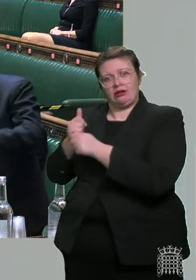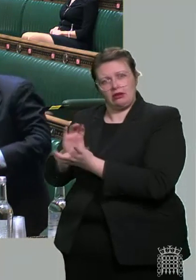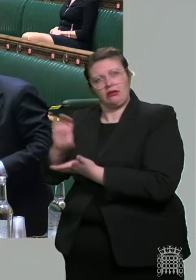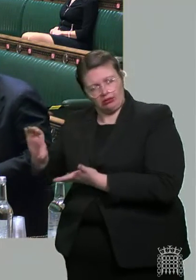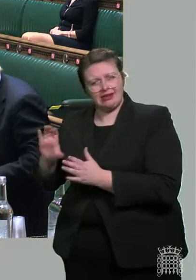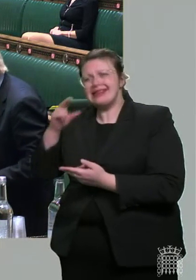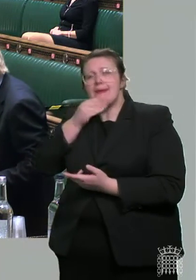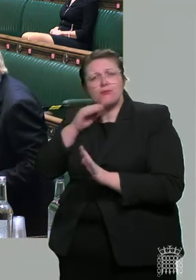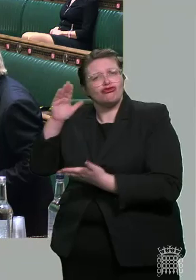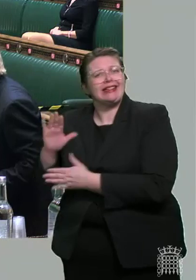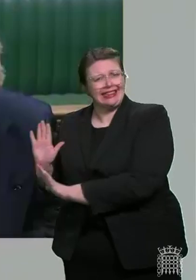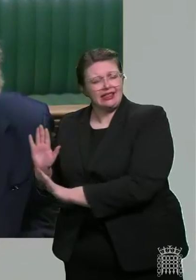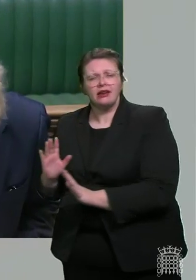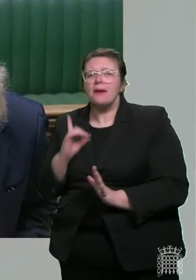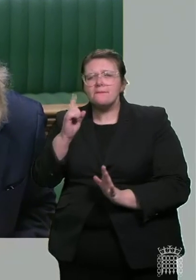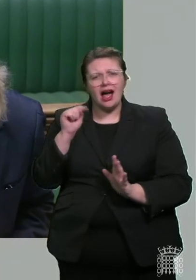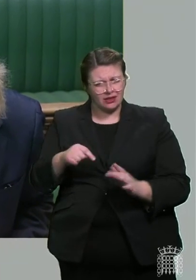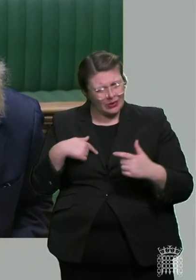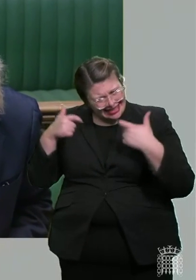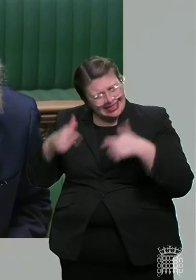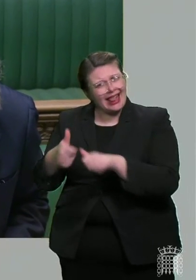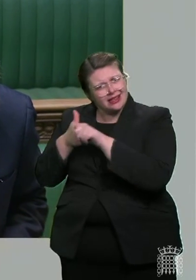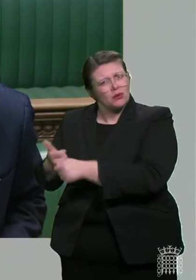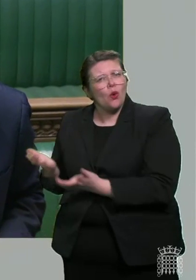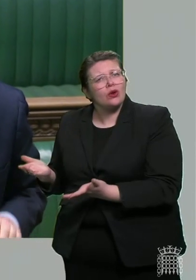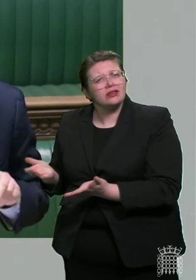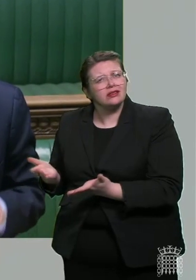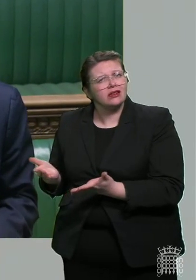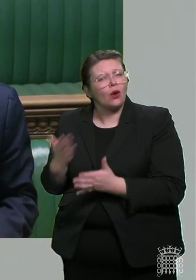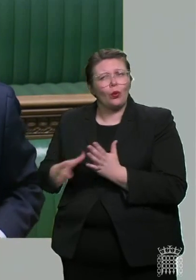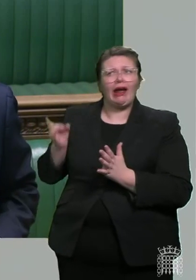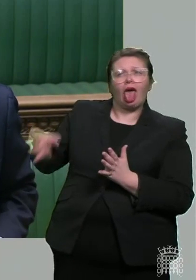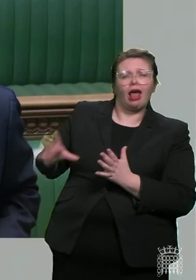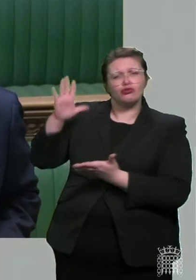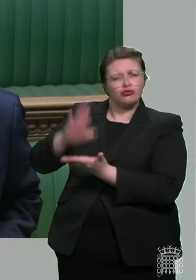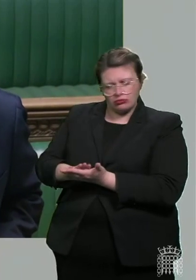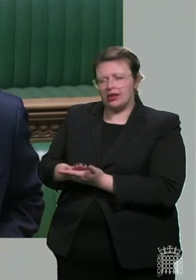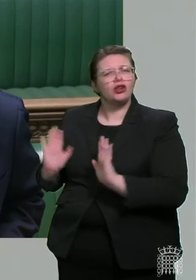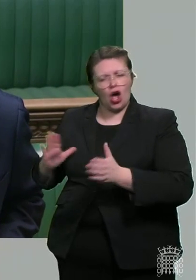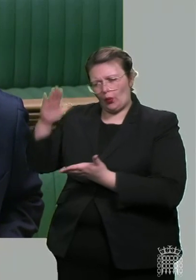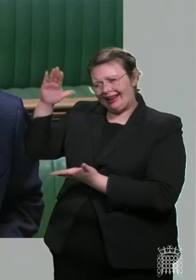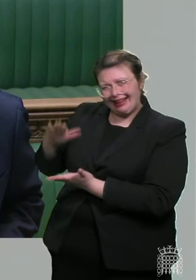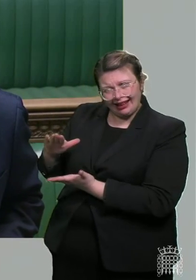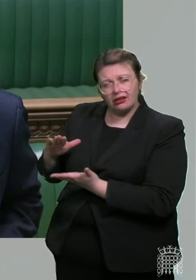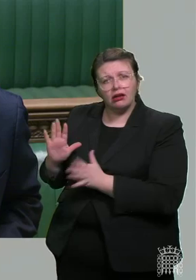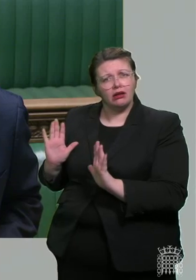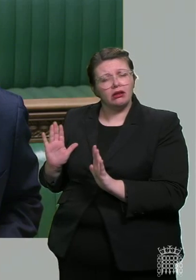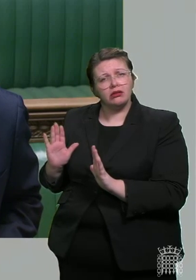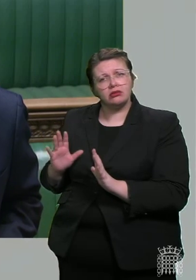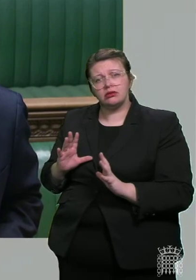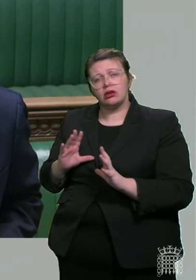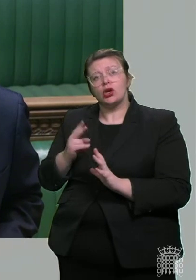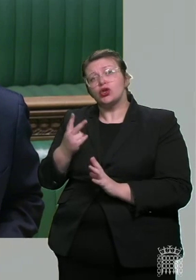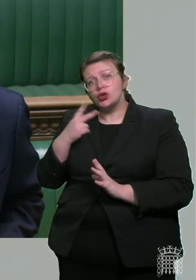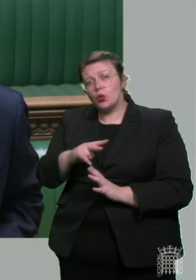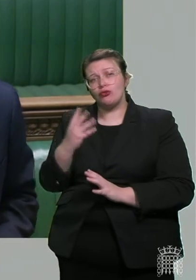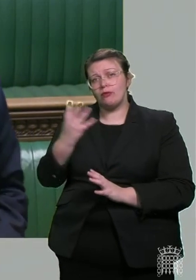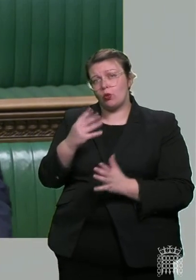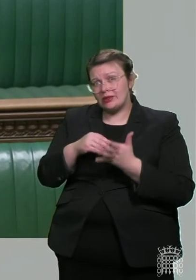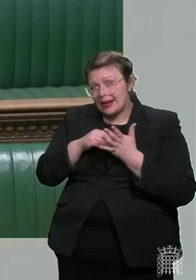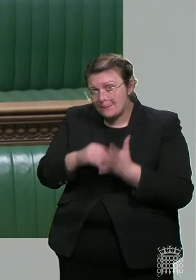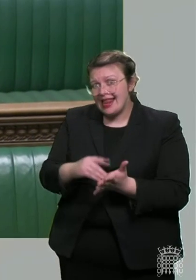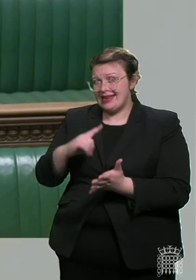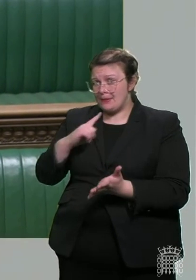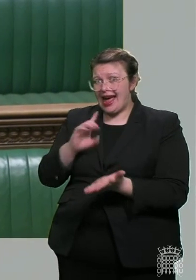our duty to the people of Yemen we continue to step up to the plate: a contribution of £214 million for this financial year.